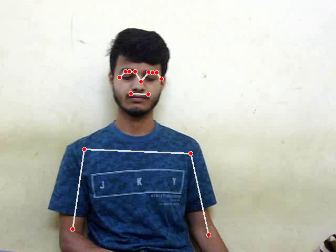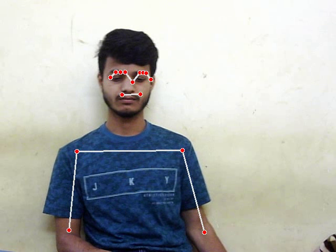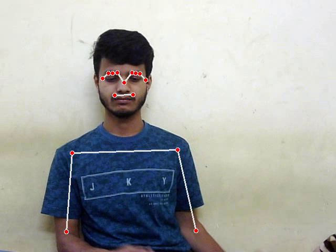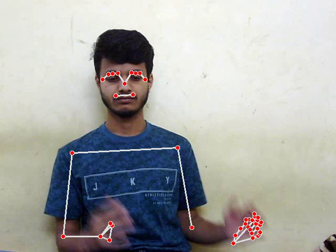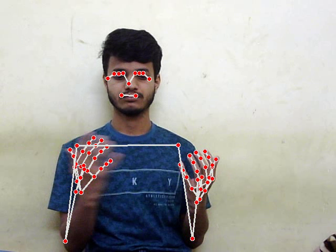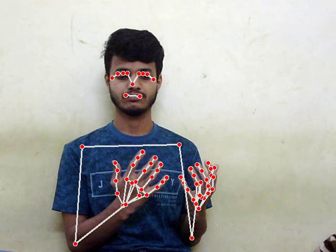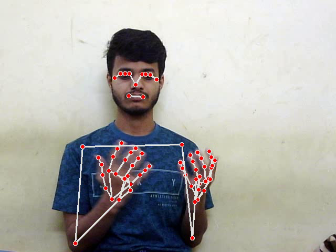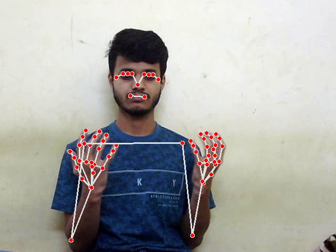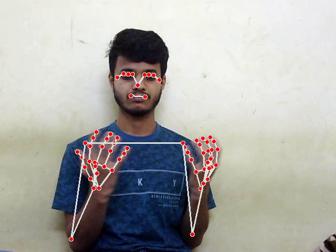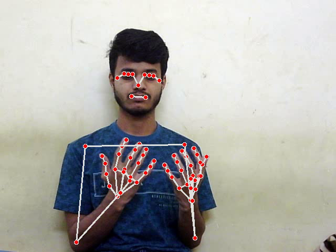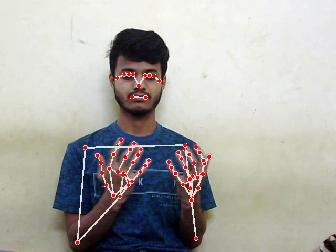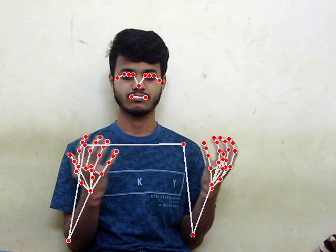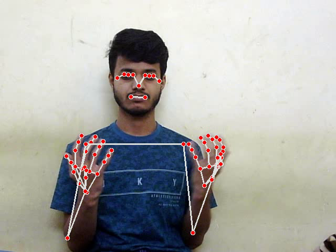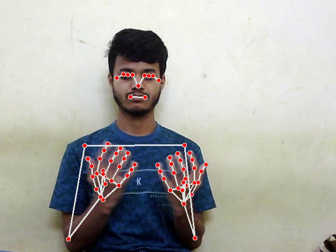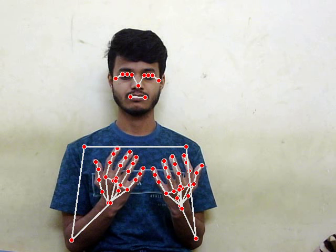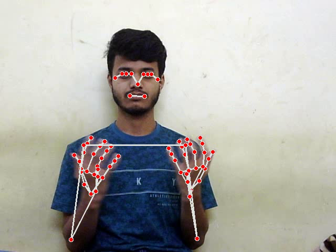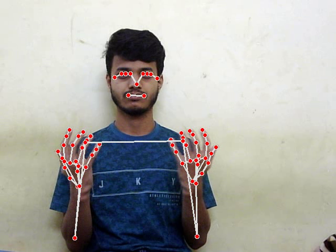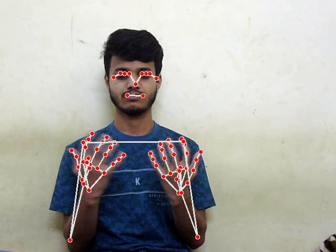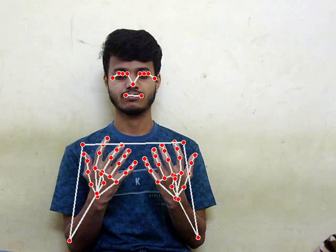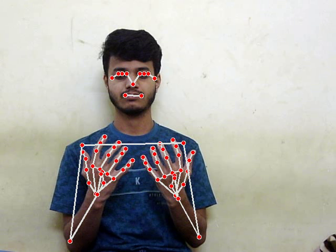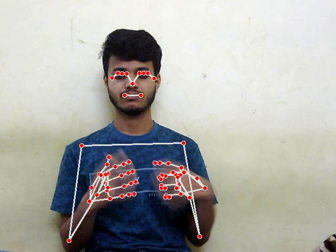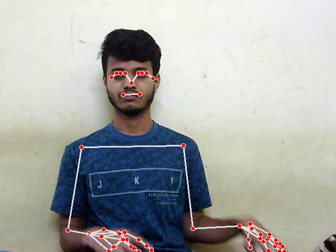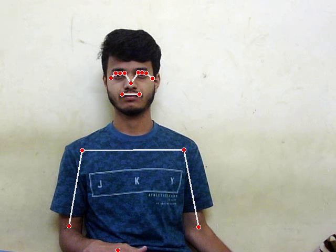what